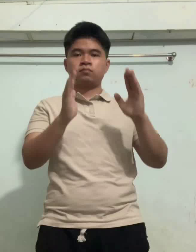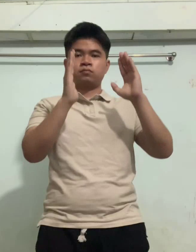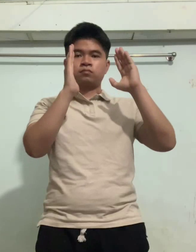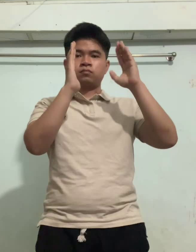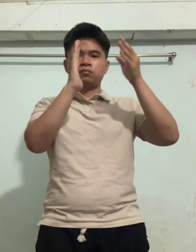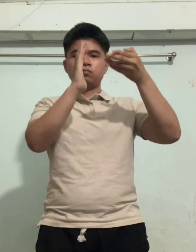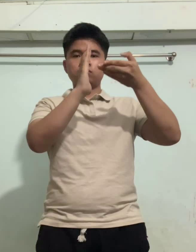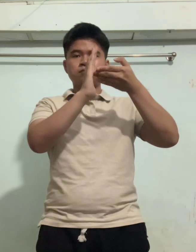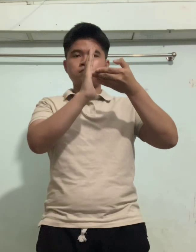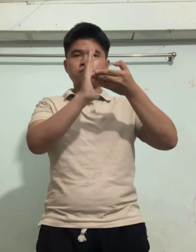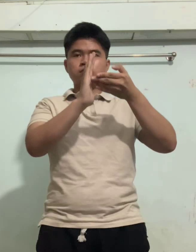gioi thieu